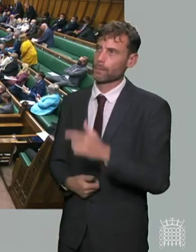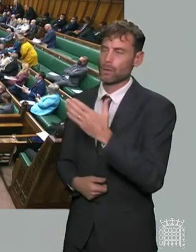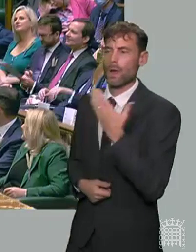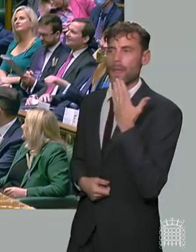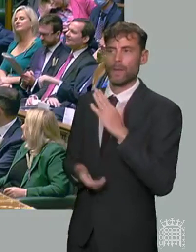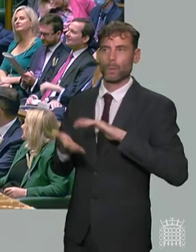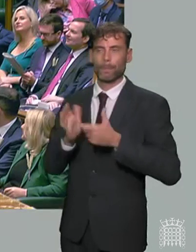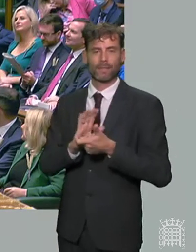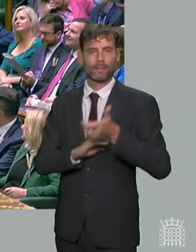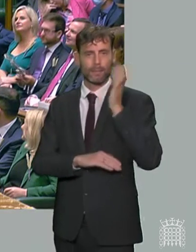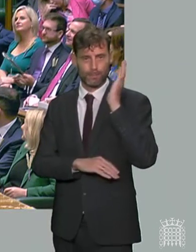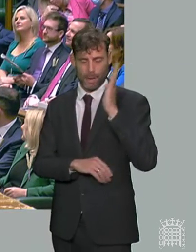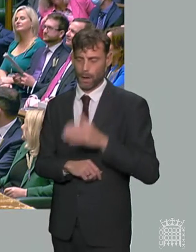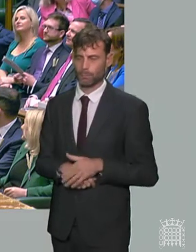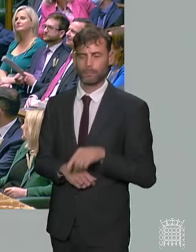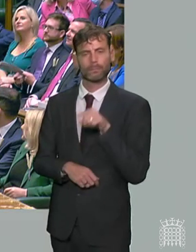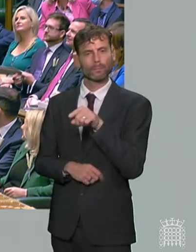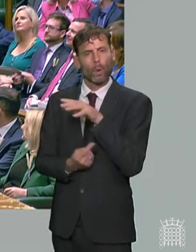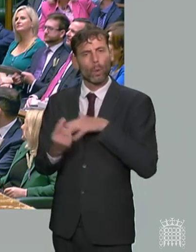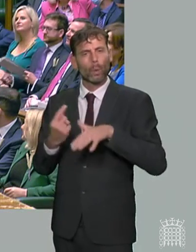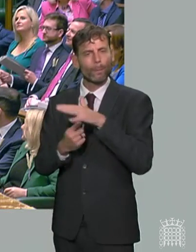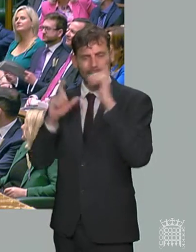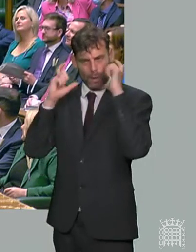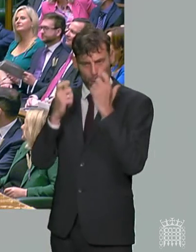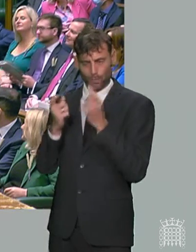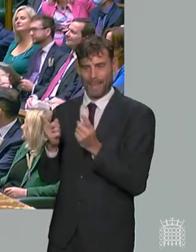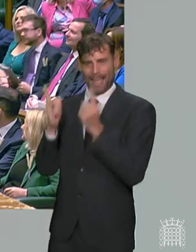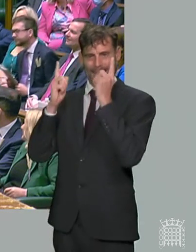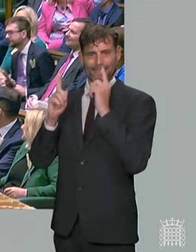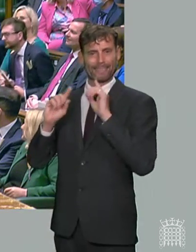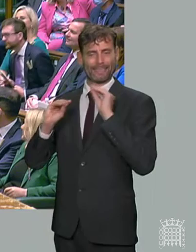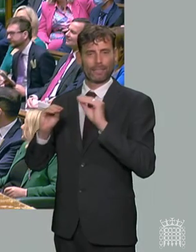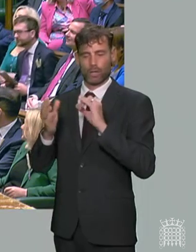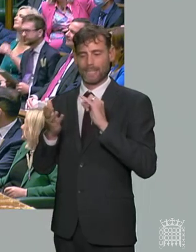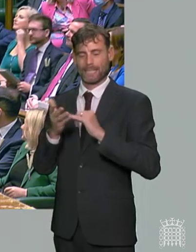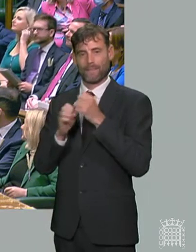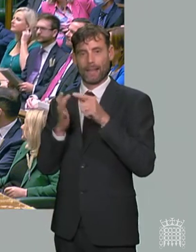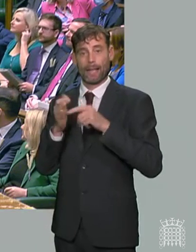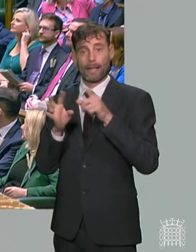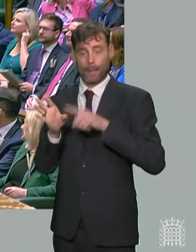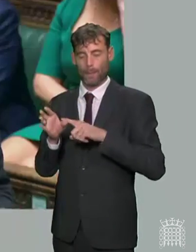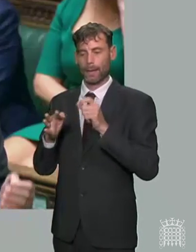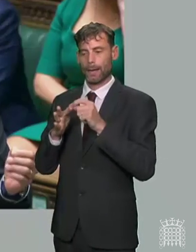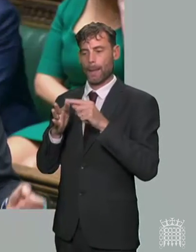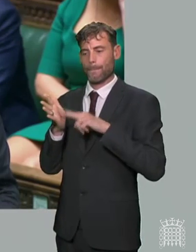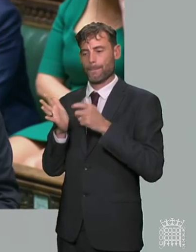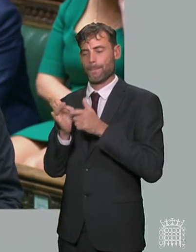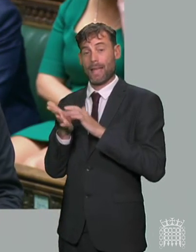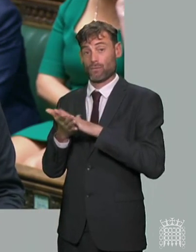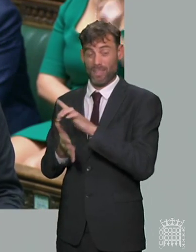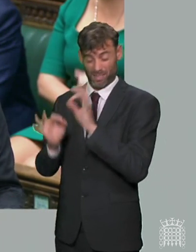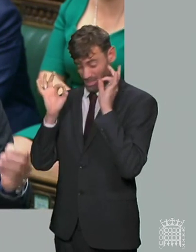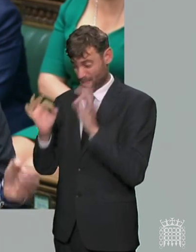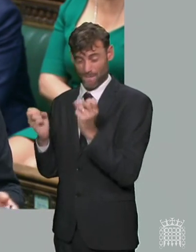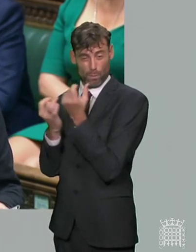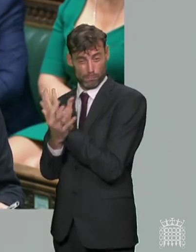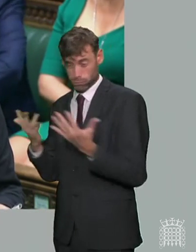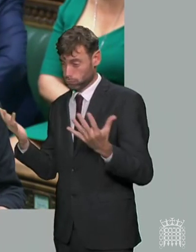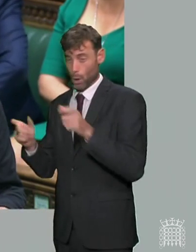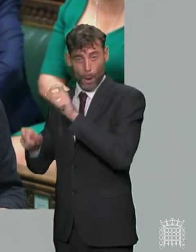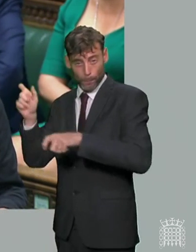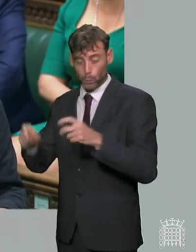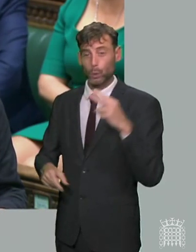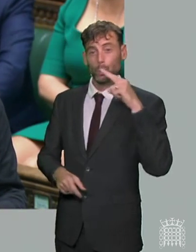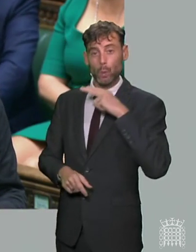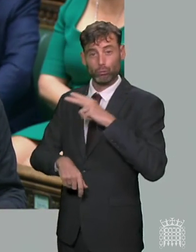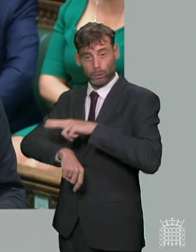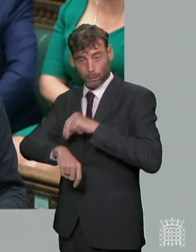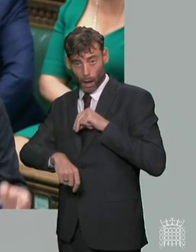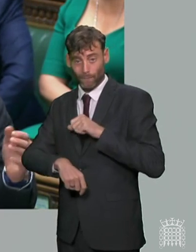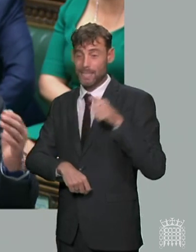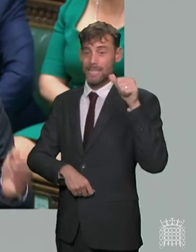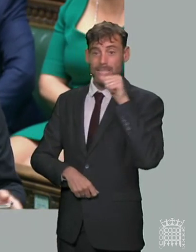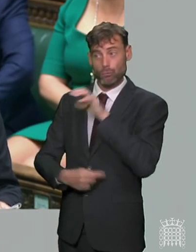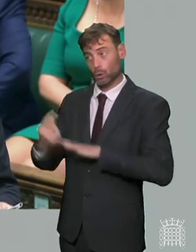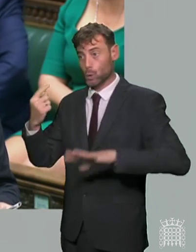Ullswater Community College, which is led superbly by headteacher Stephen Gilby, is a fantastic school in Penrith with 1,500 pupils, more than 200 staff and a 600 square mile catchment area.